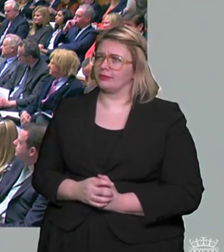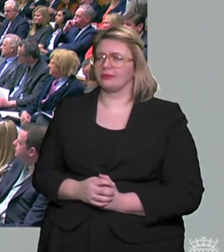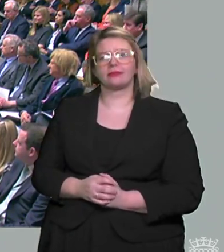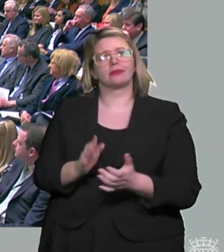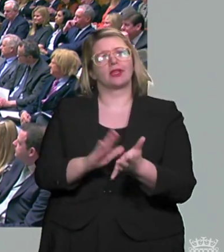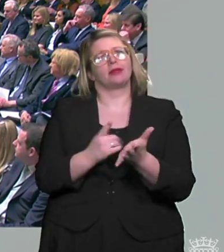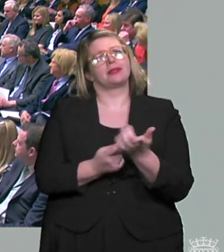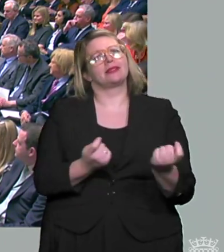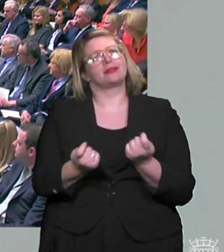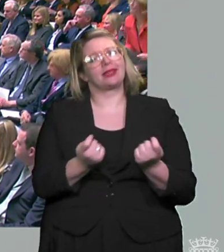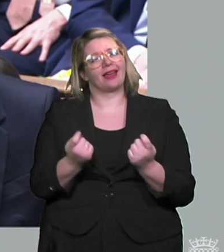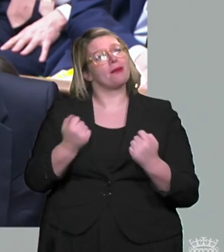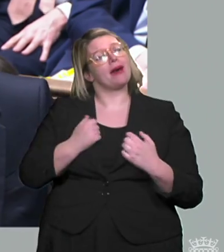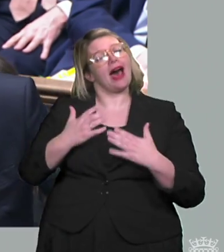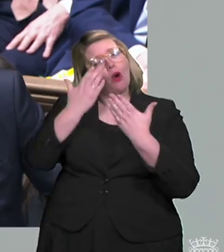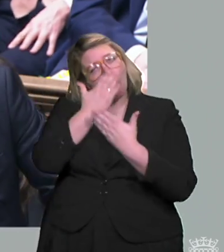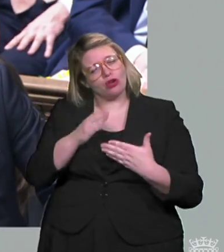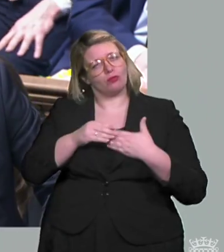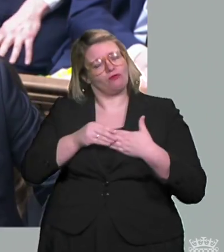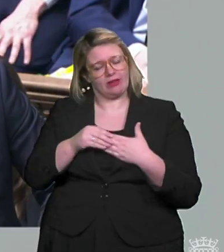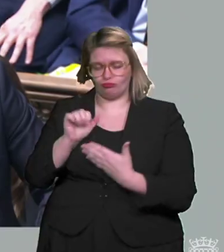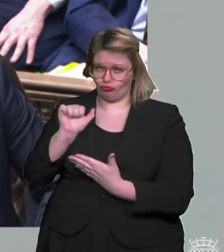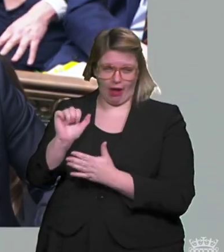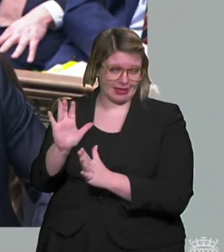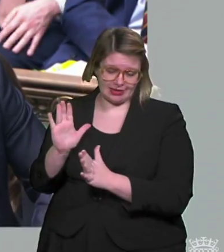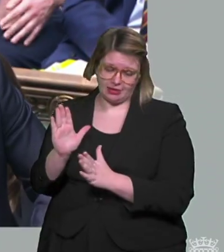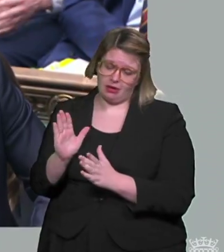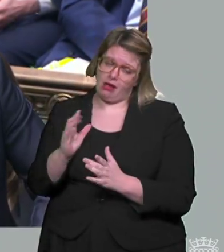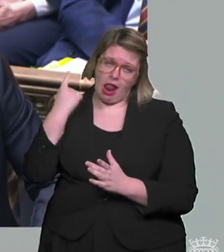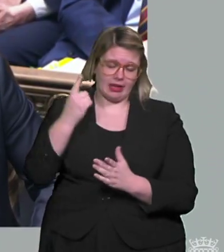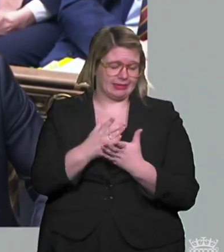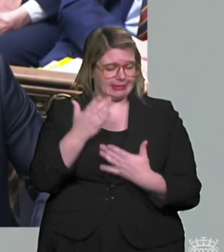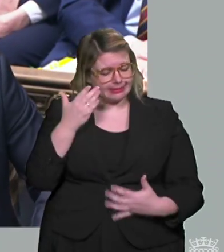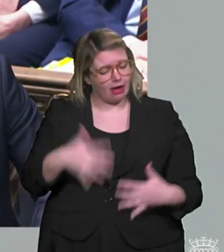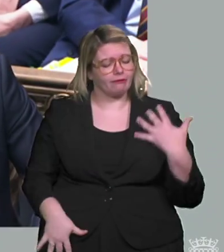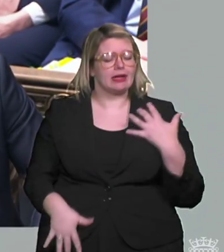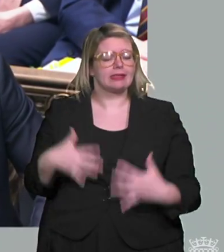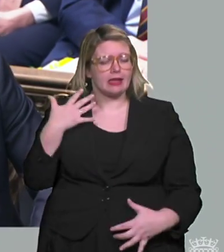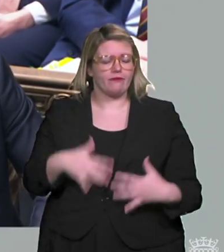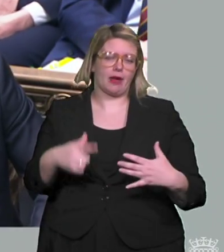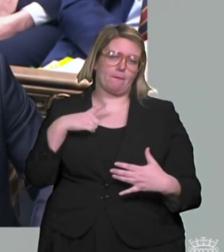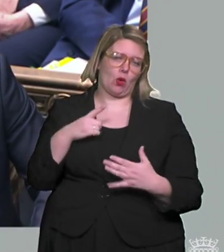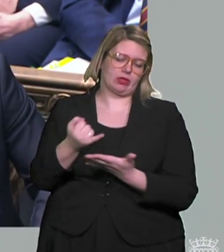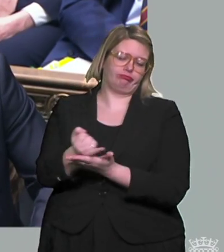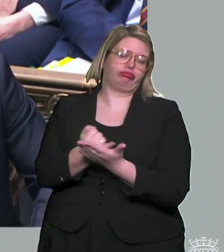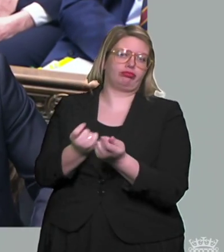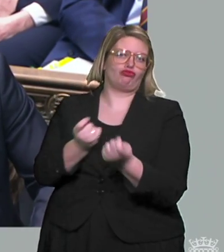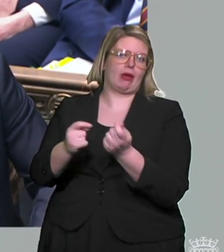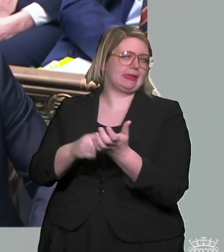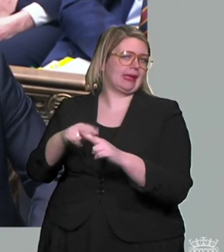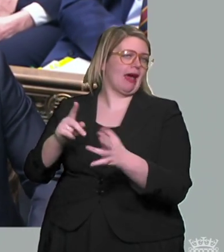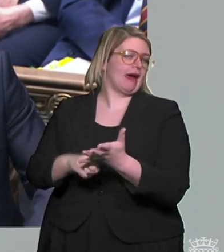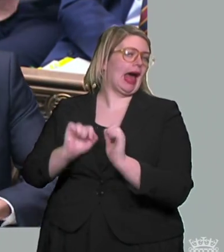My honourable Friend is absolutely right about the misery being inflicted on Londoners by the incompetent running of TfL.